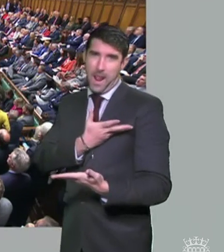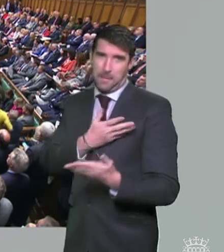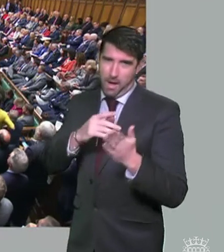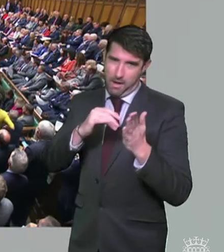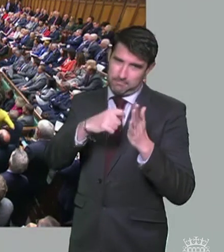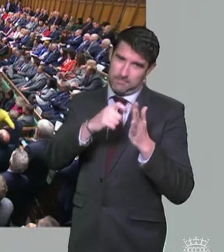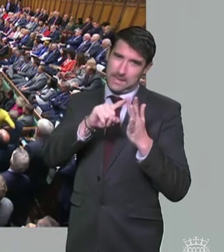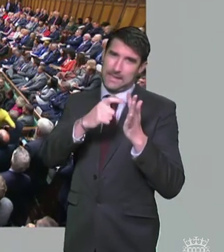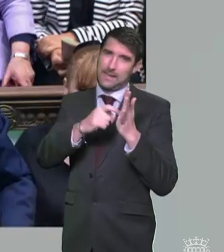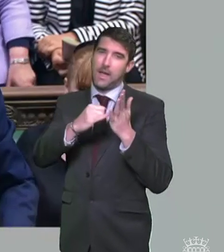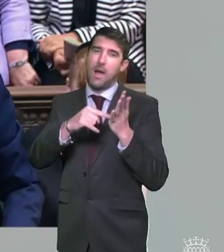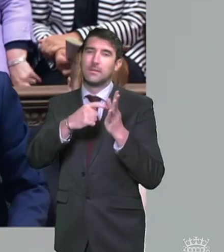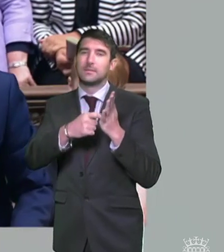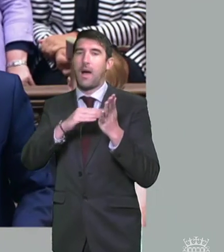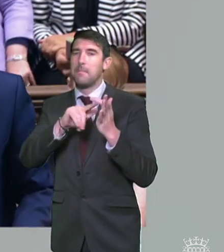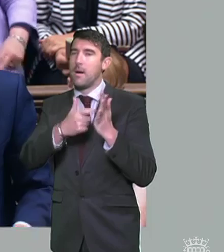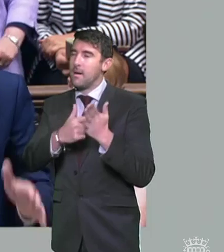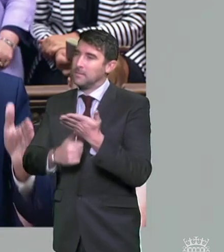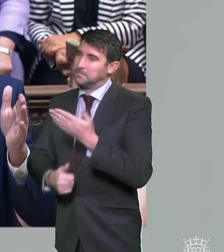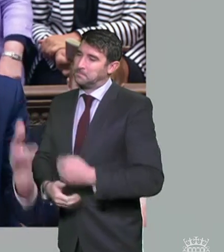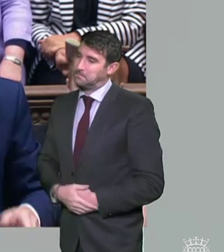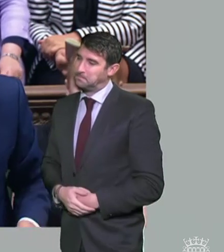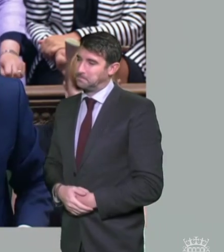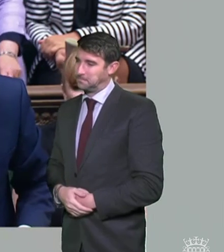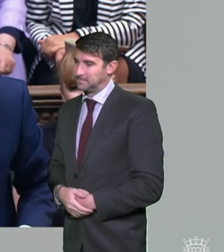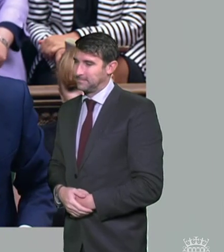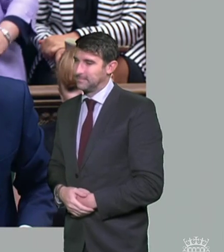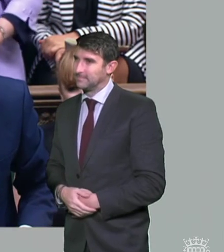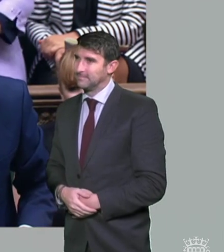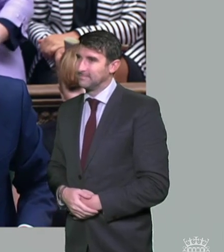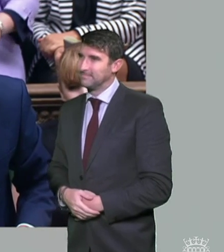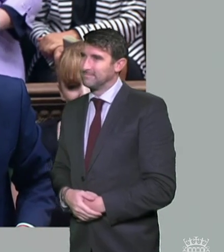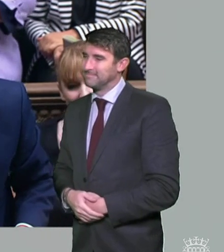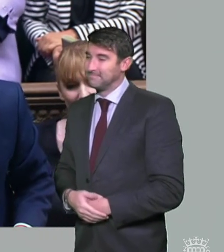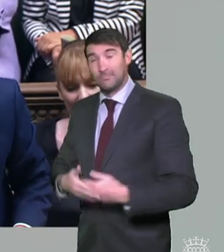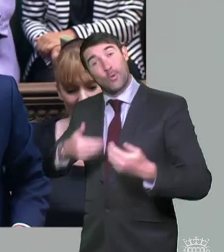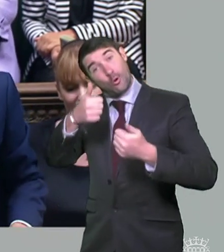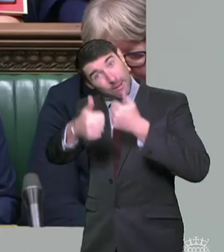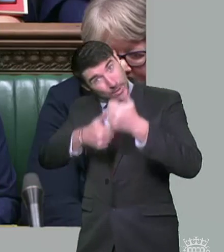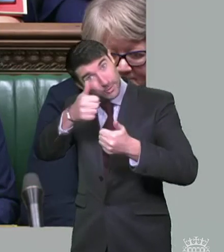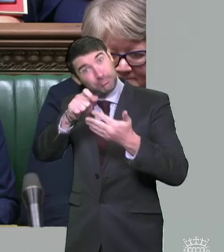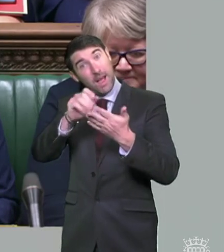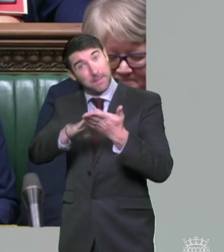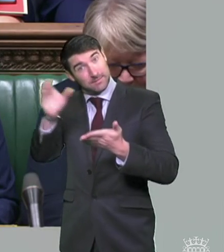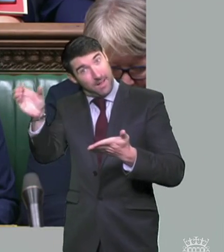Thank you, Mr Speaker. May I congratulate the Prime Minister on her appointment?